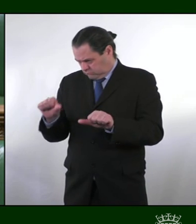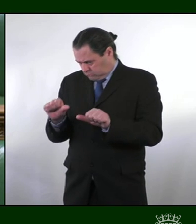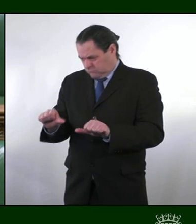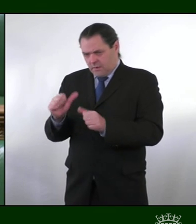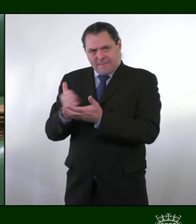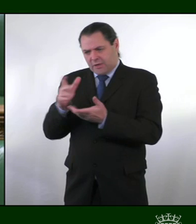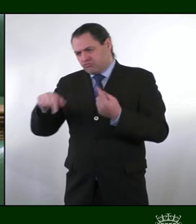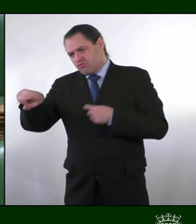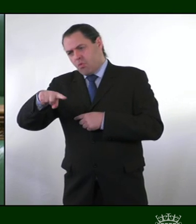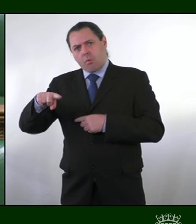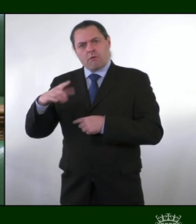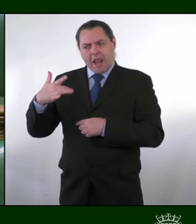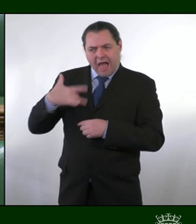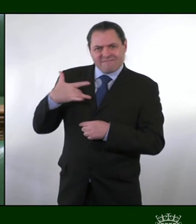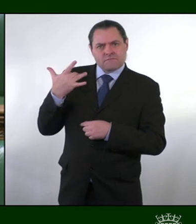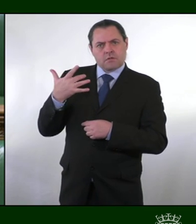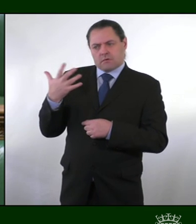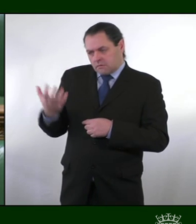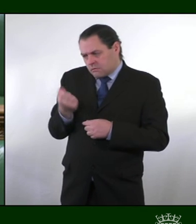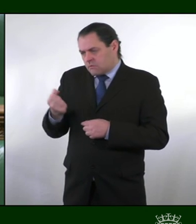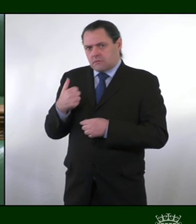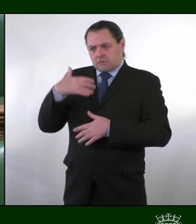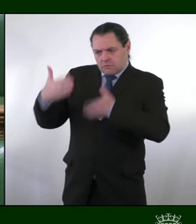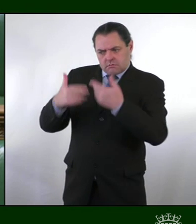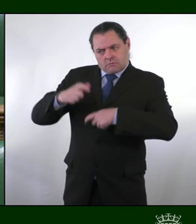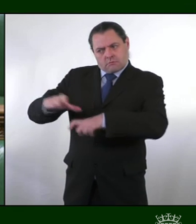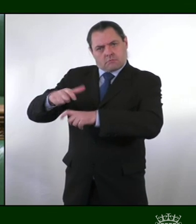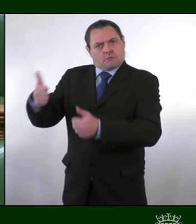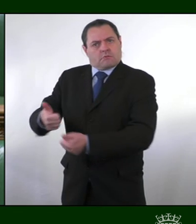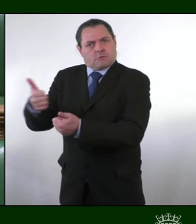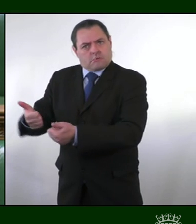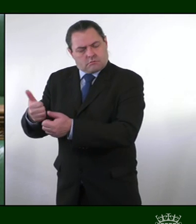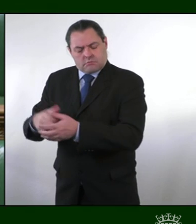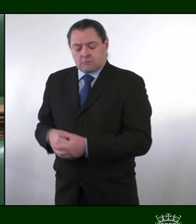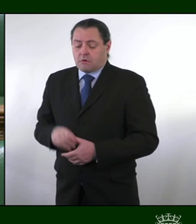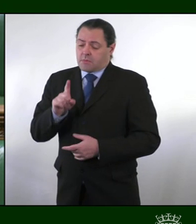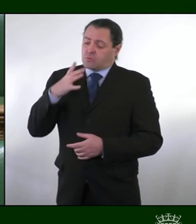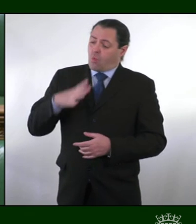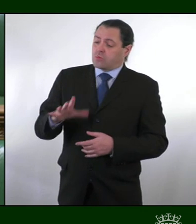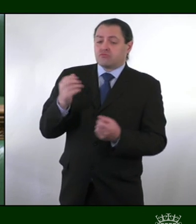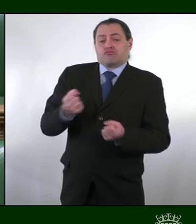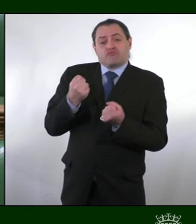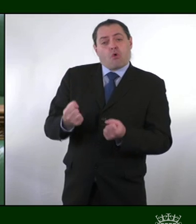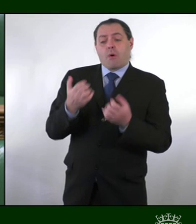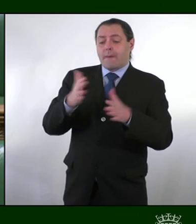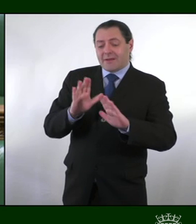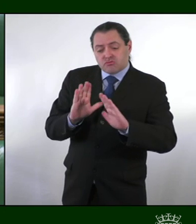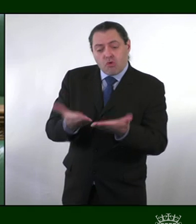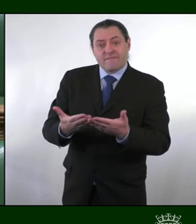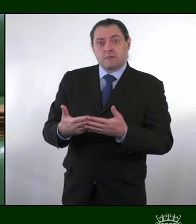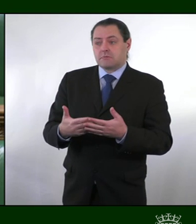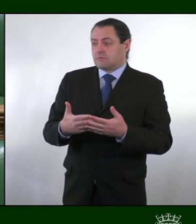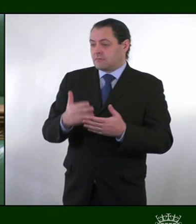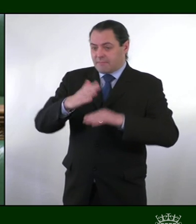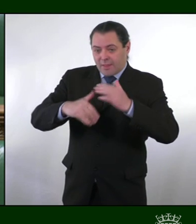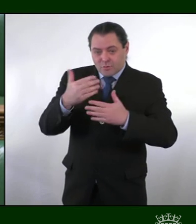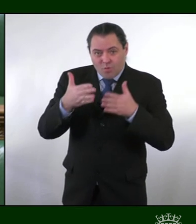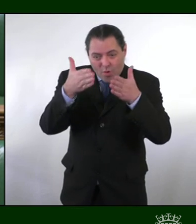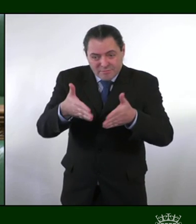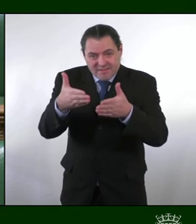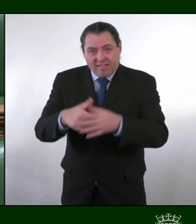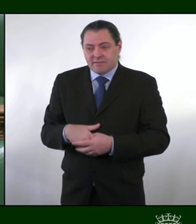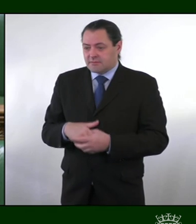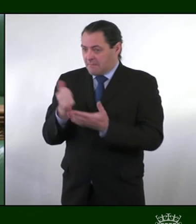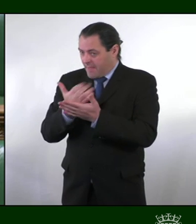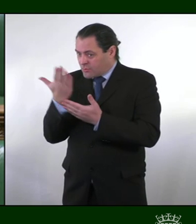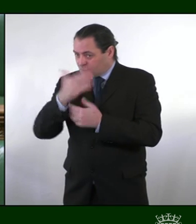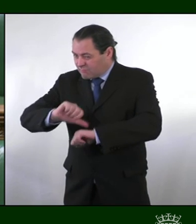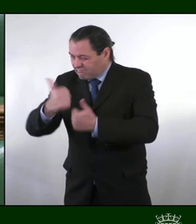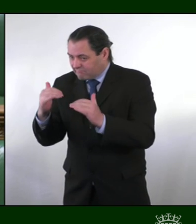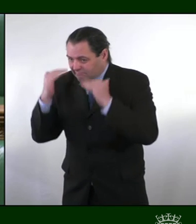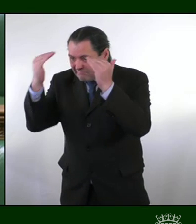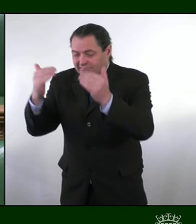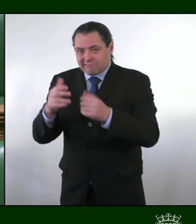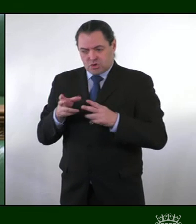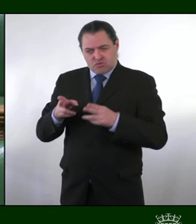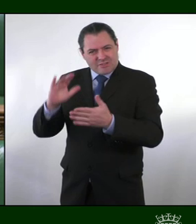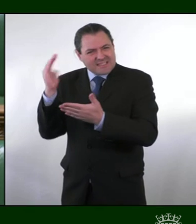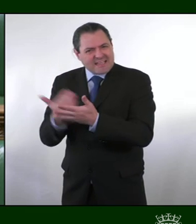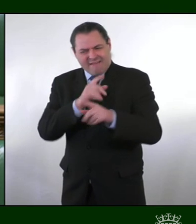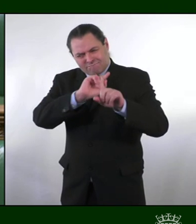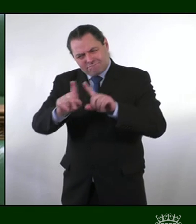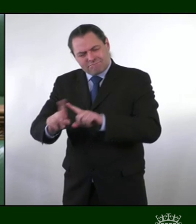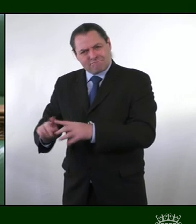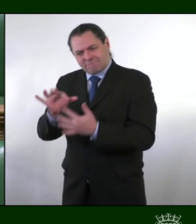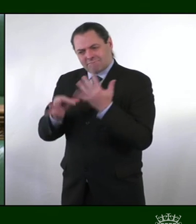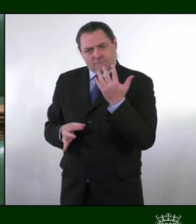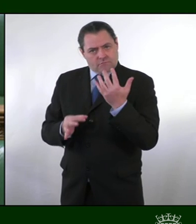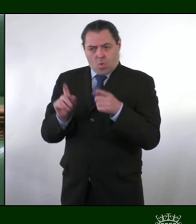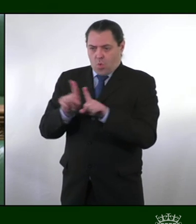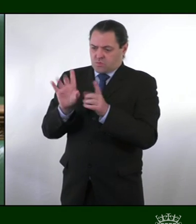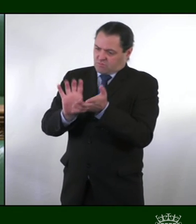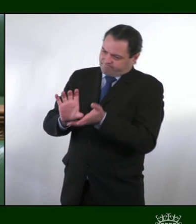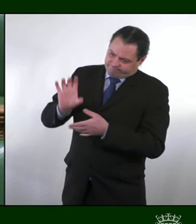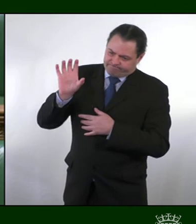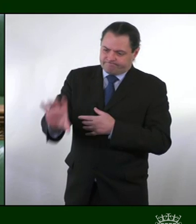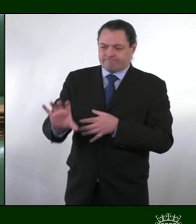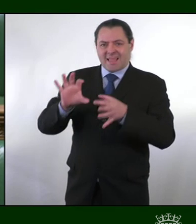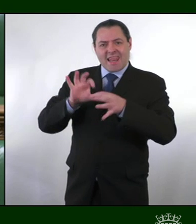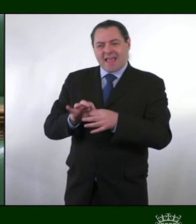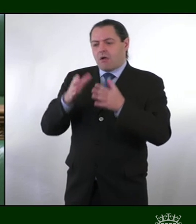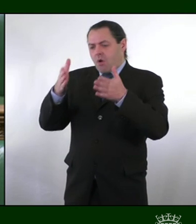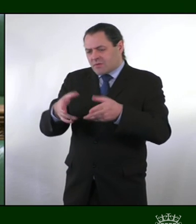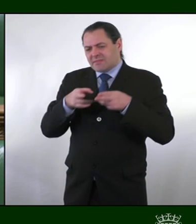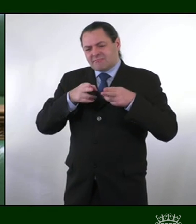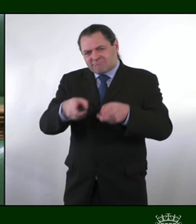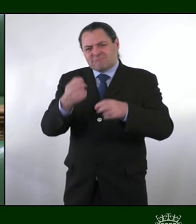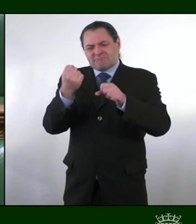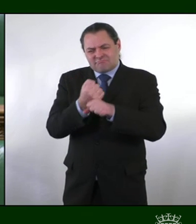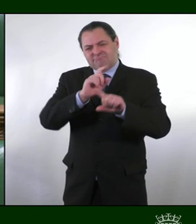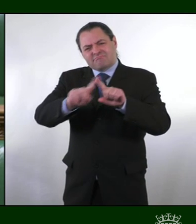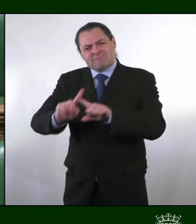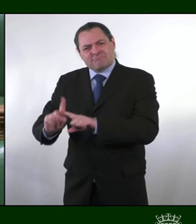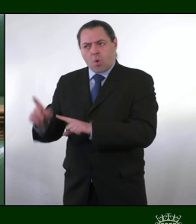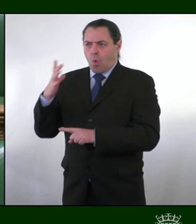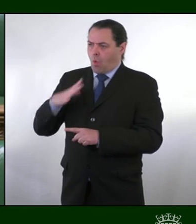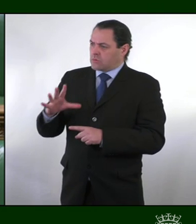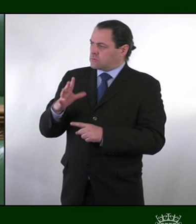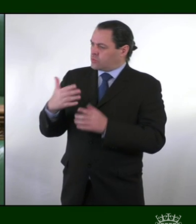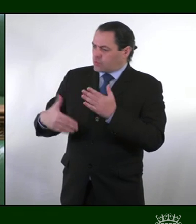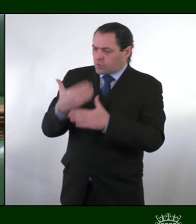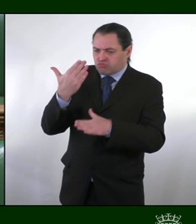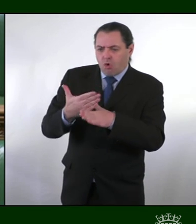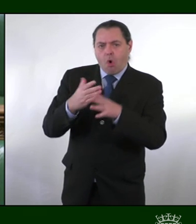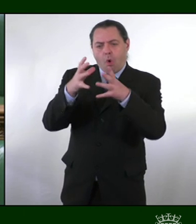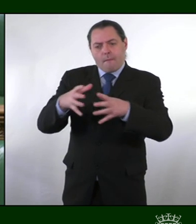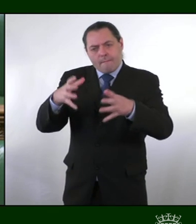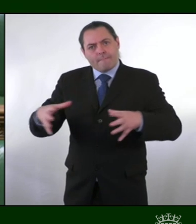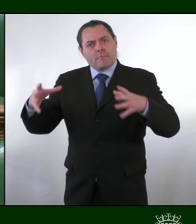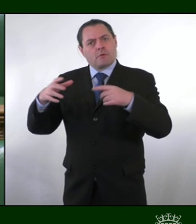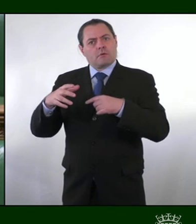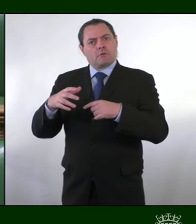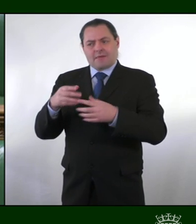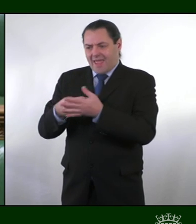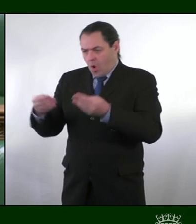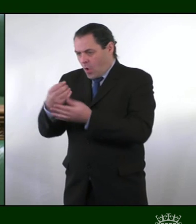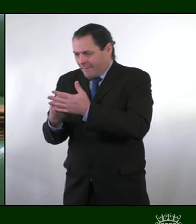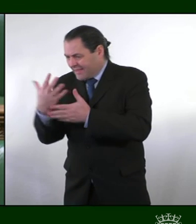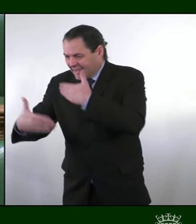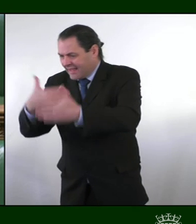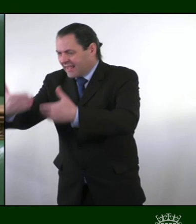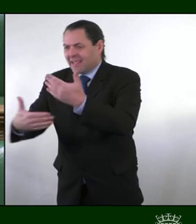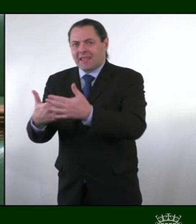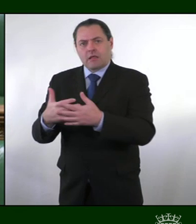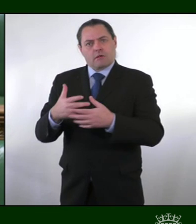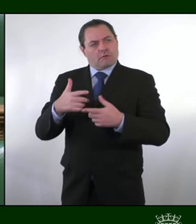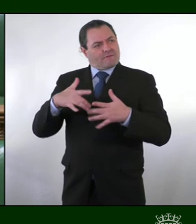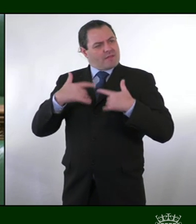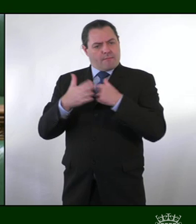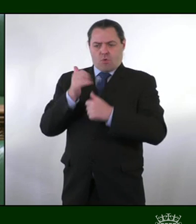But today’s spending review also delivers stronger public services, paying for new hospitals, better schools and safer streets, and it delivers a once-in-a-generation investment in infrastructure, creating jobs, growing the economy and increasing pride in the places we call home.